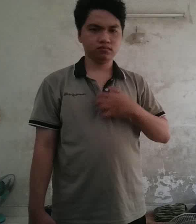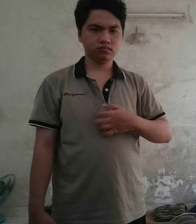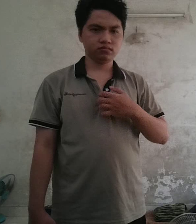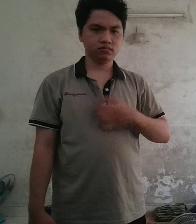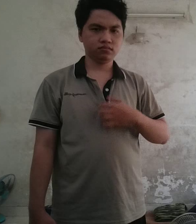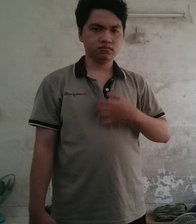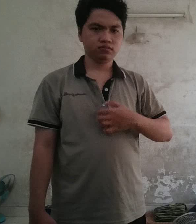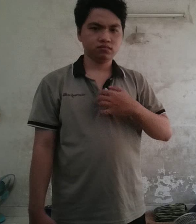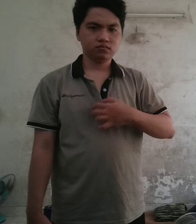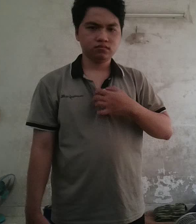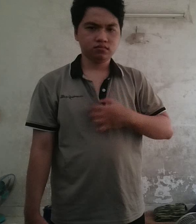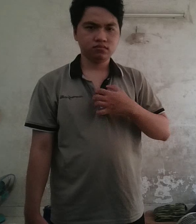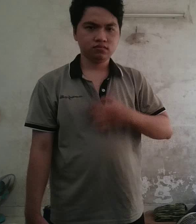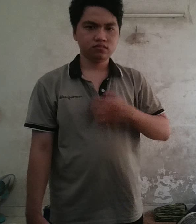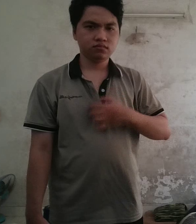ghen